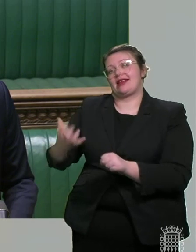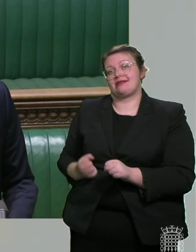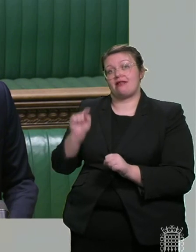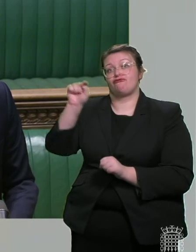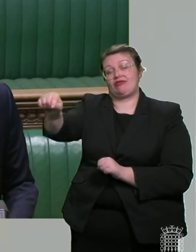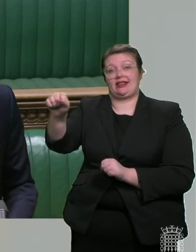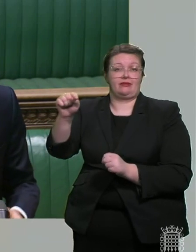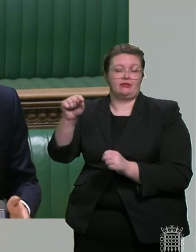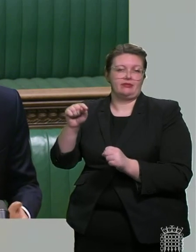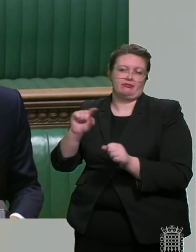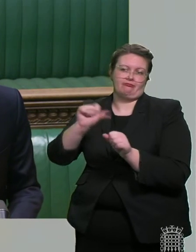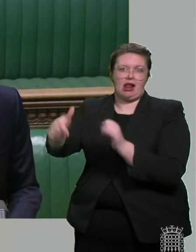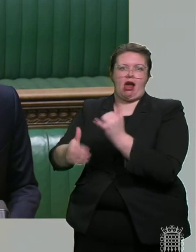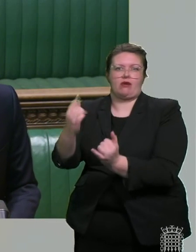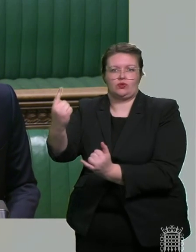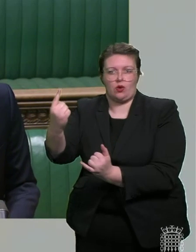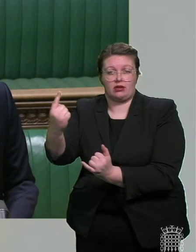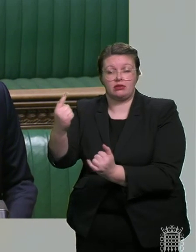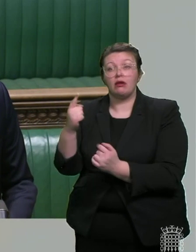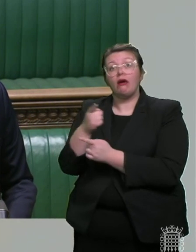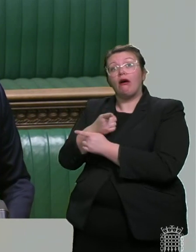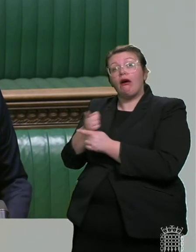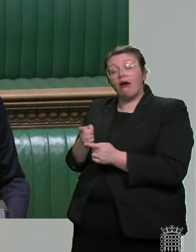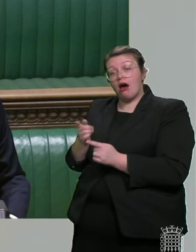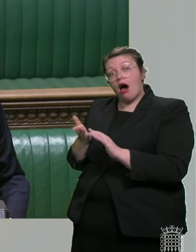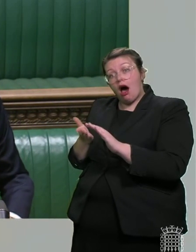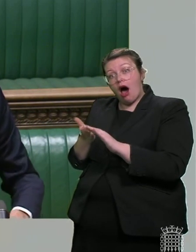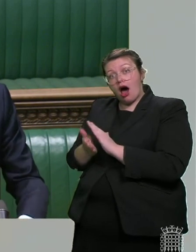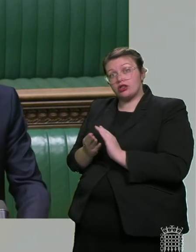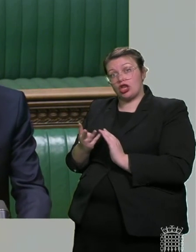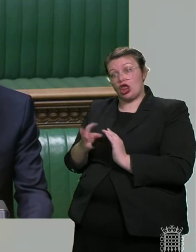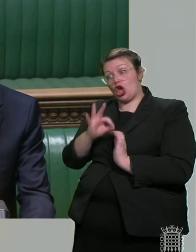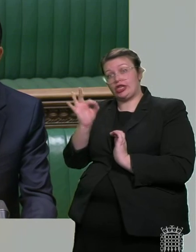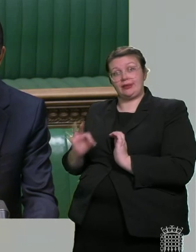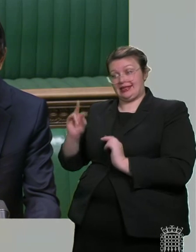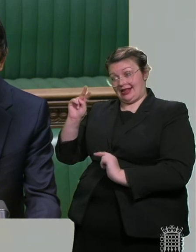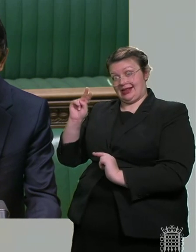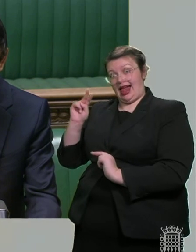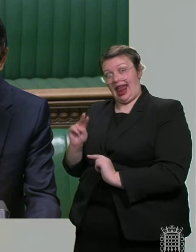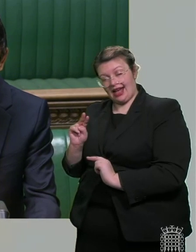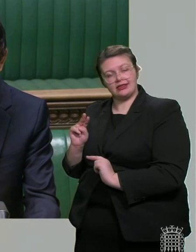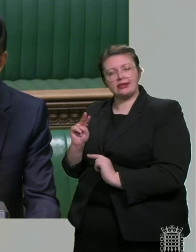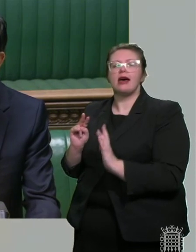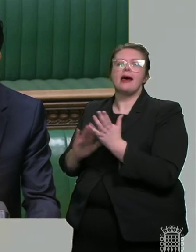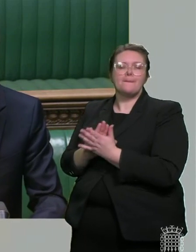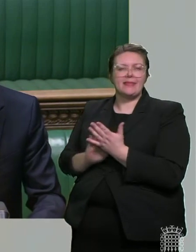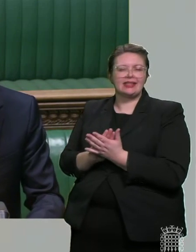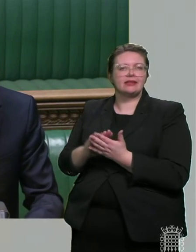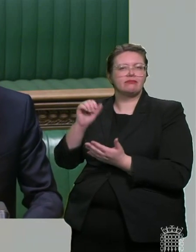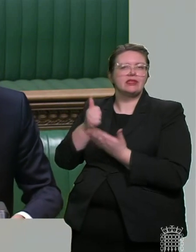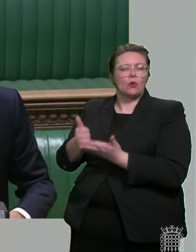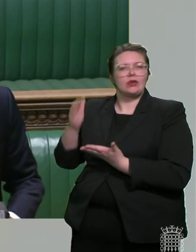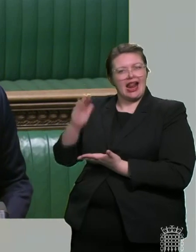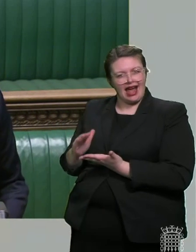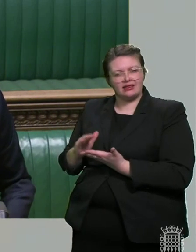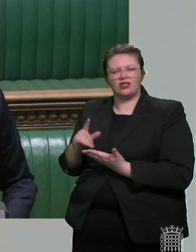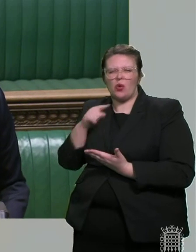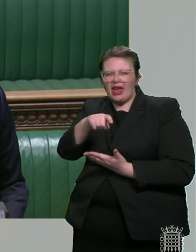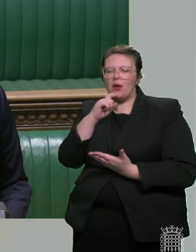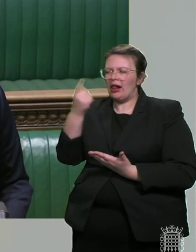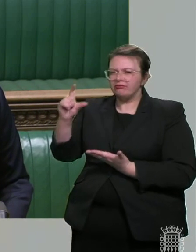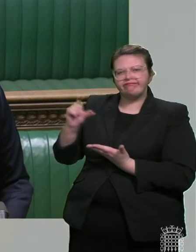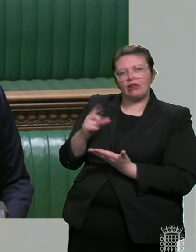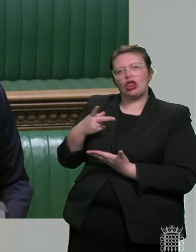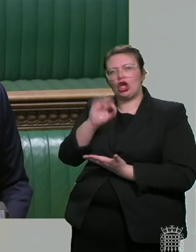People whose turnover has fallen by less than 30% will therefore have less need of taxpayer support and will receive a 30% grant.